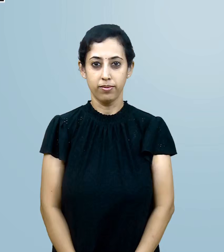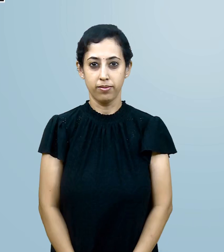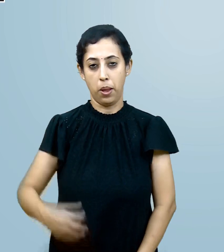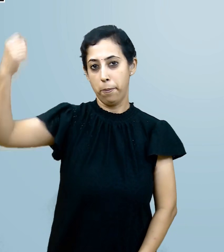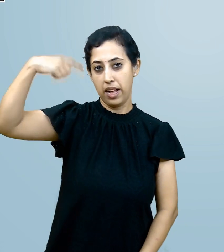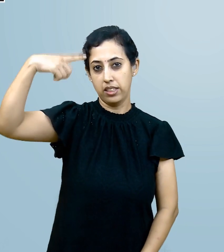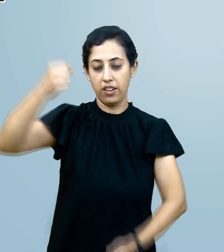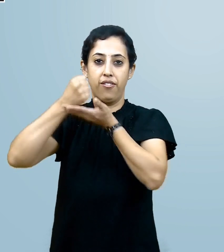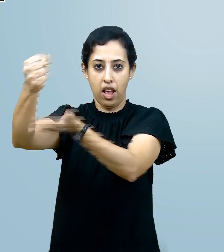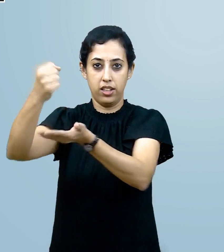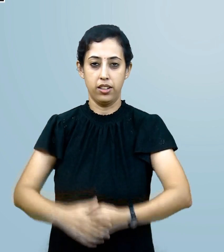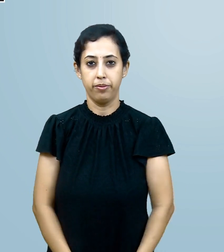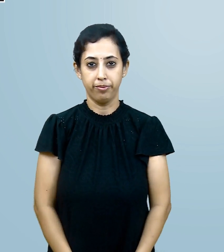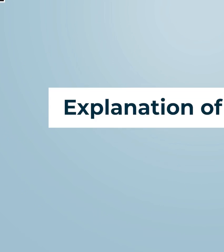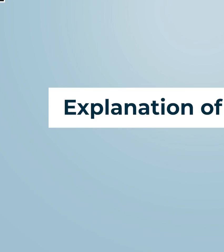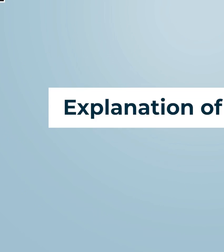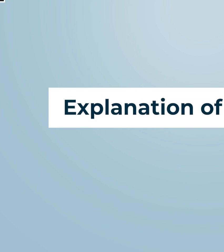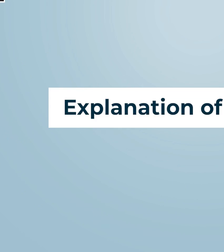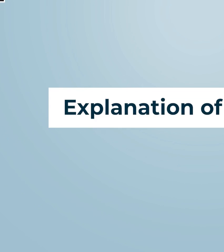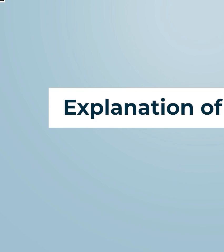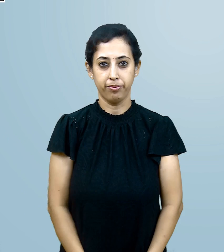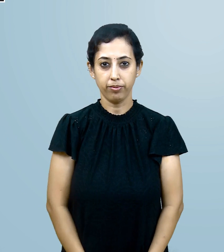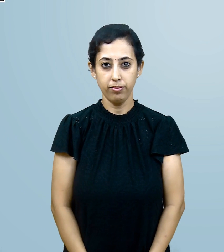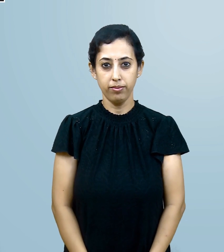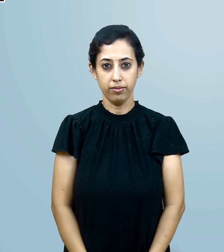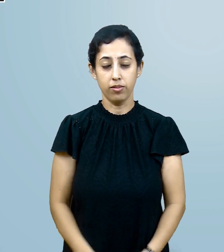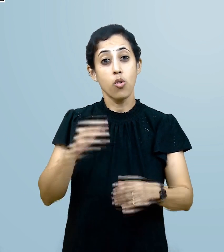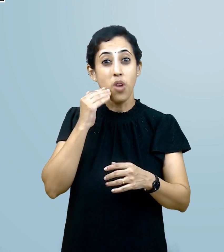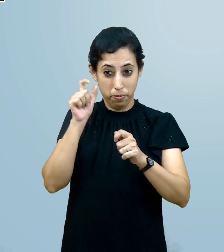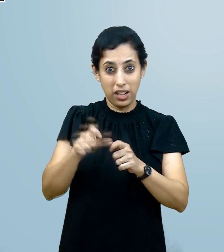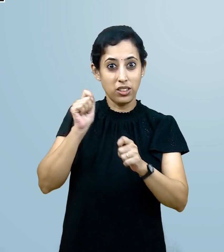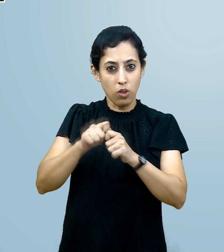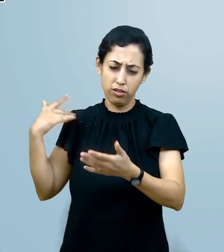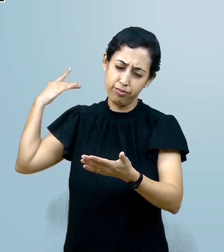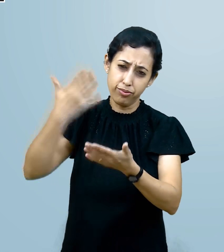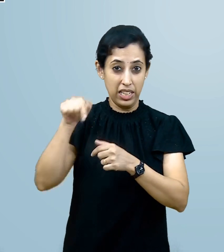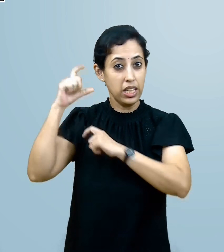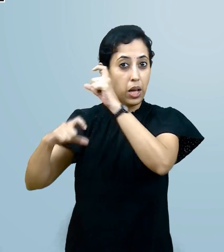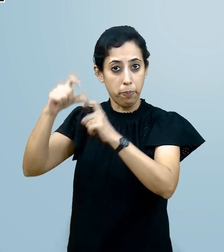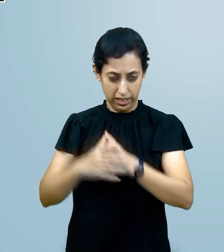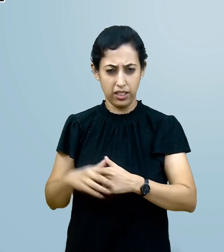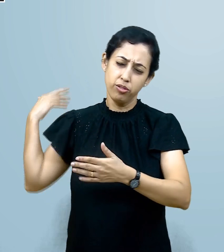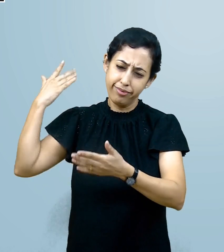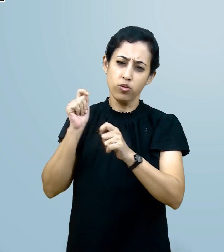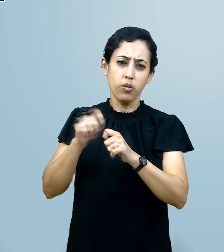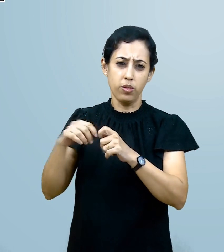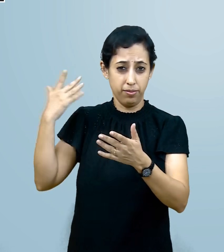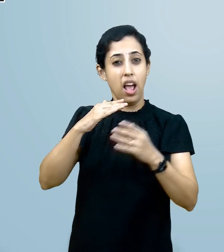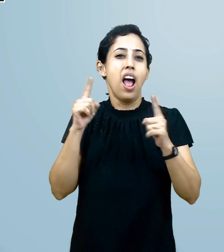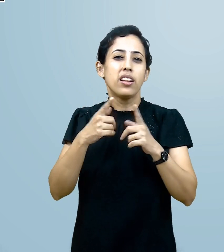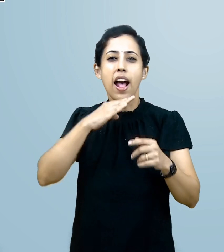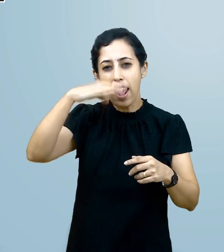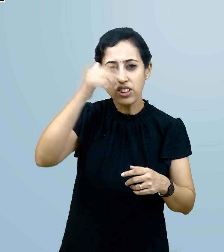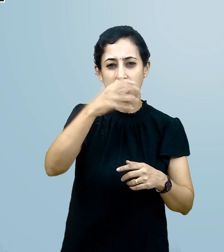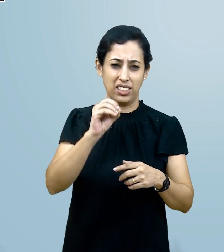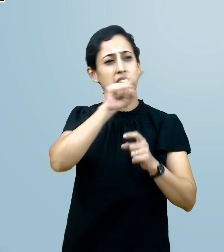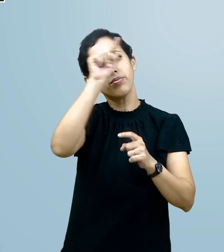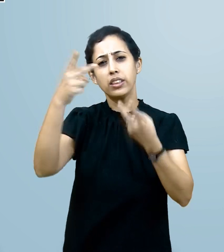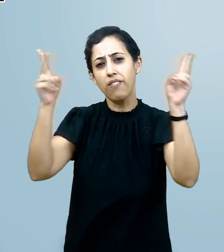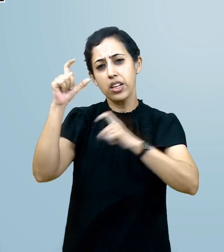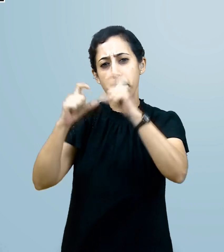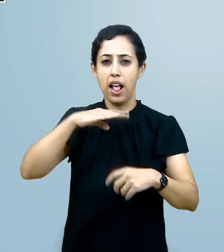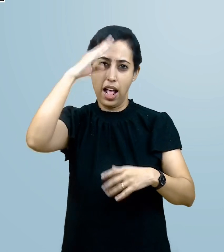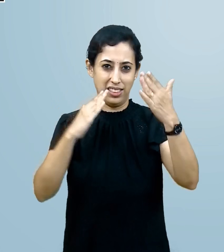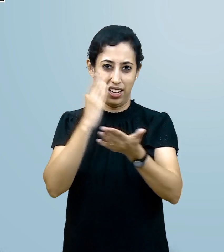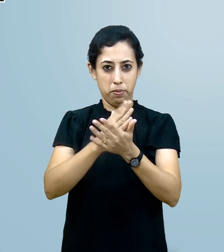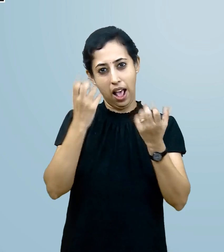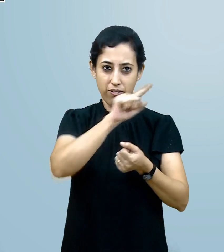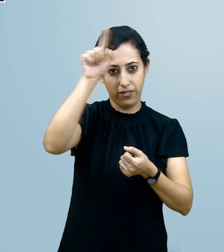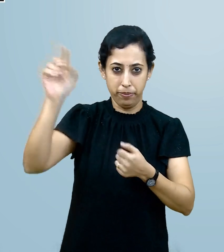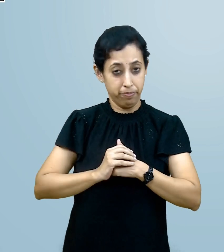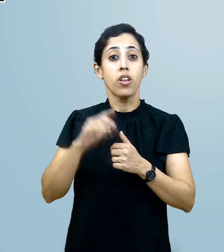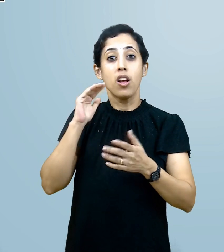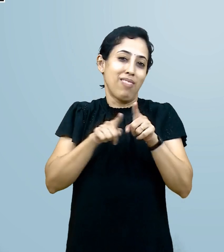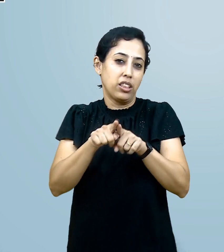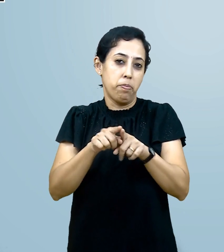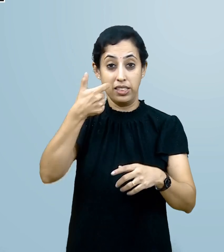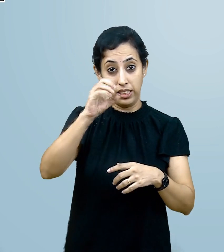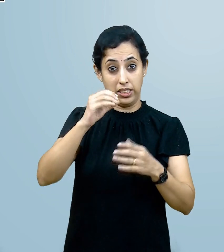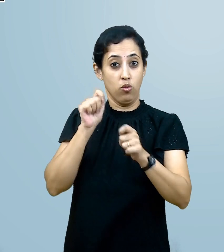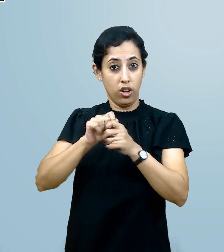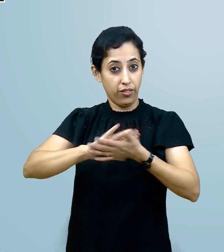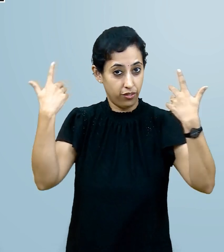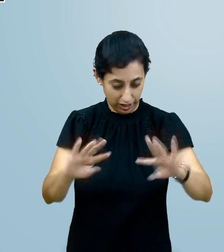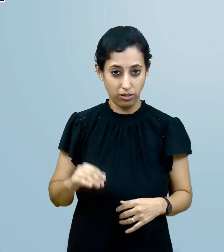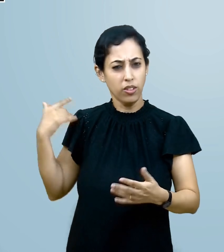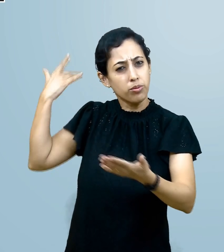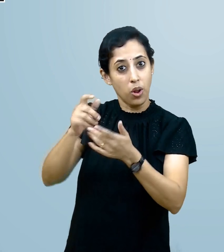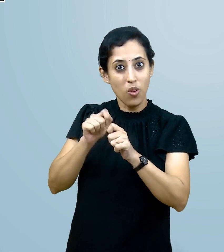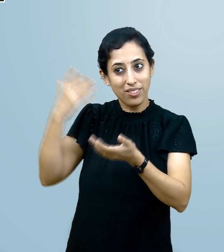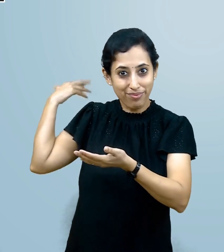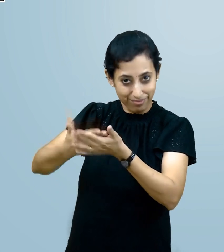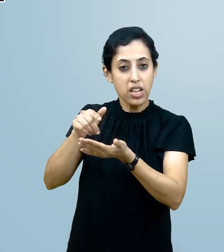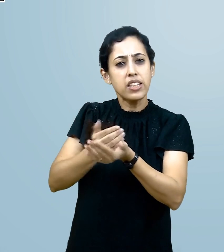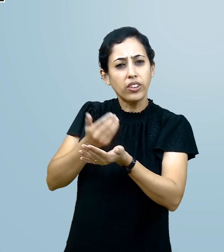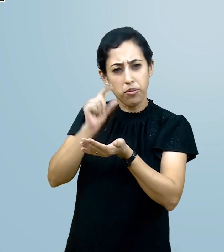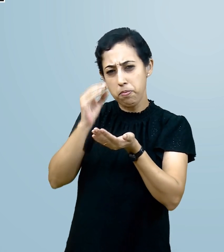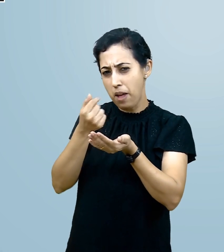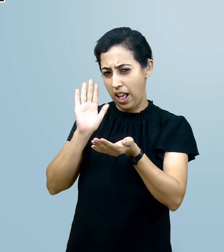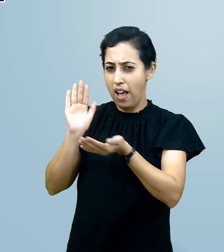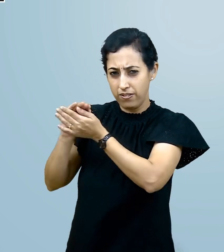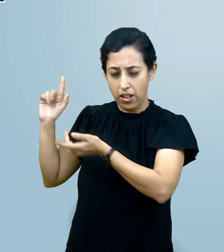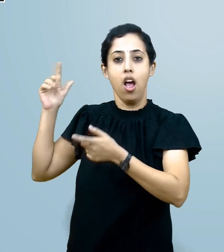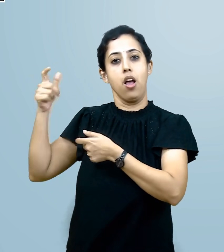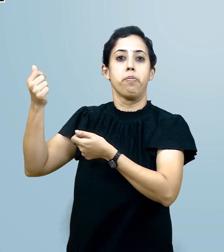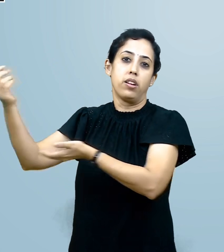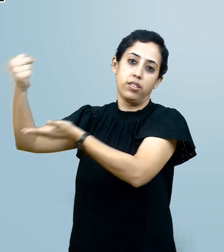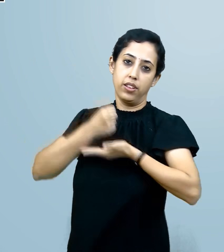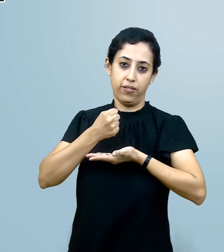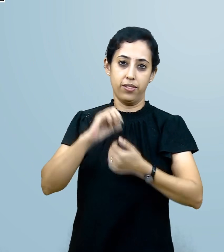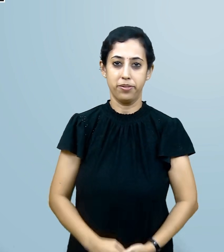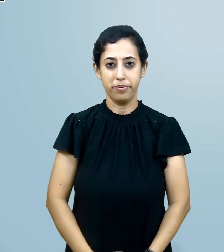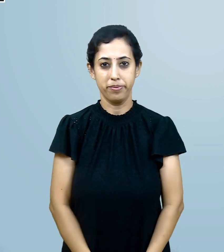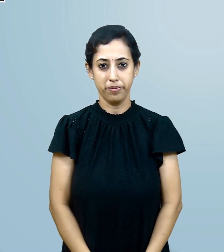Pension Fund